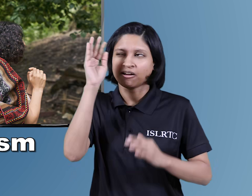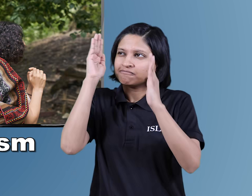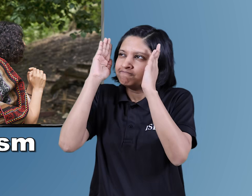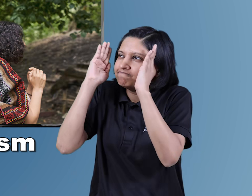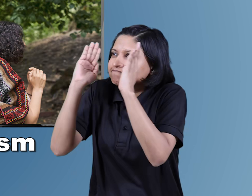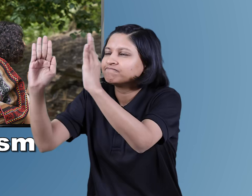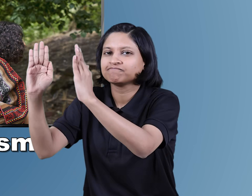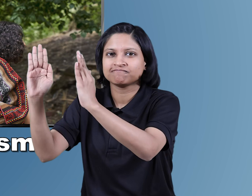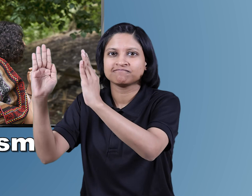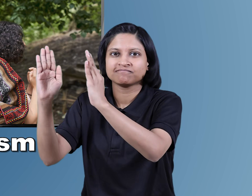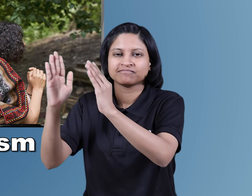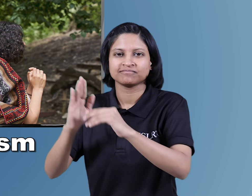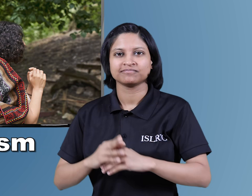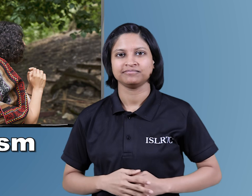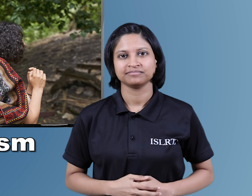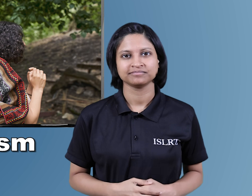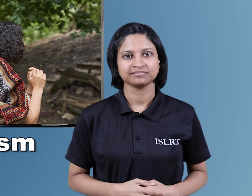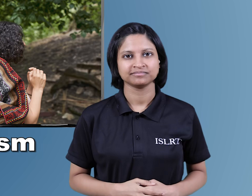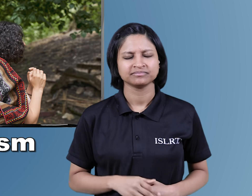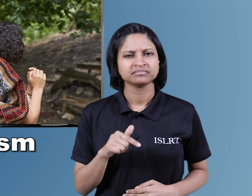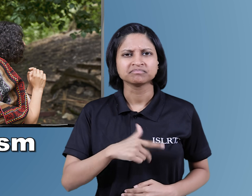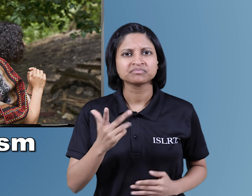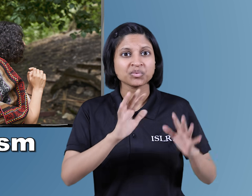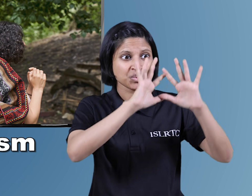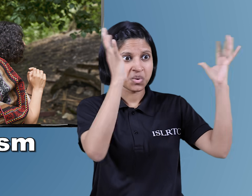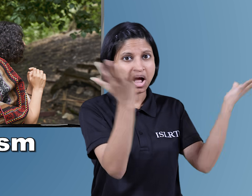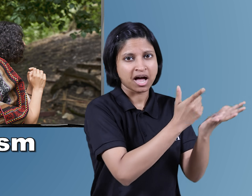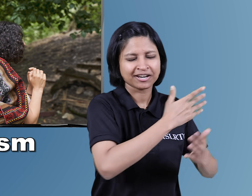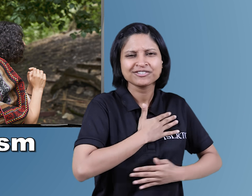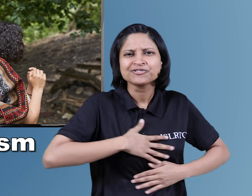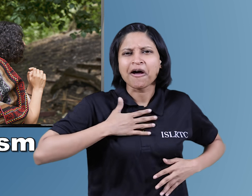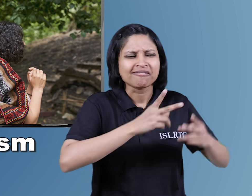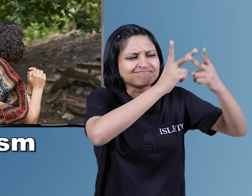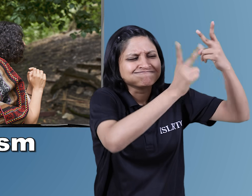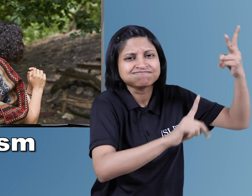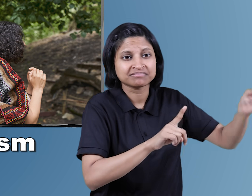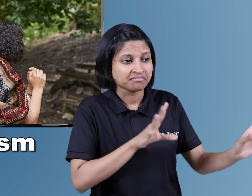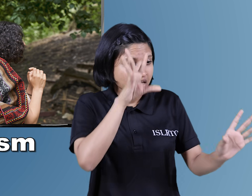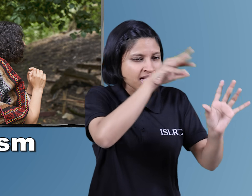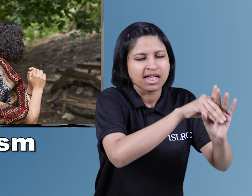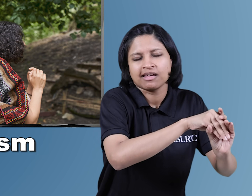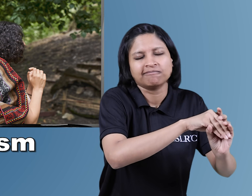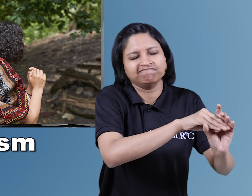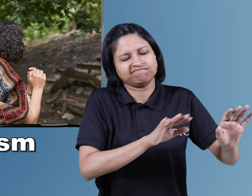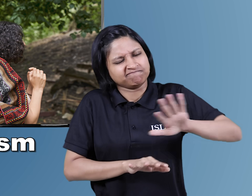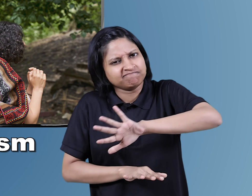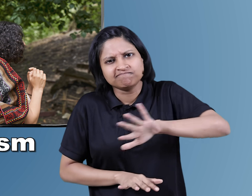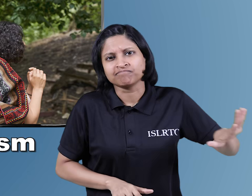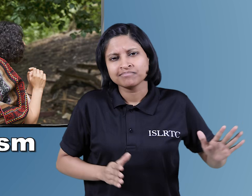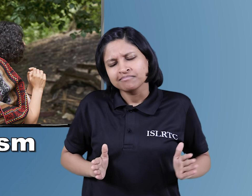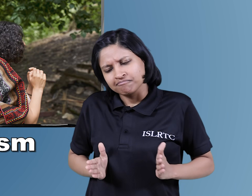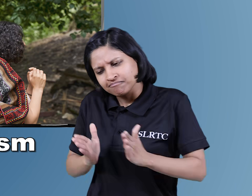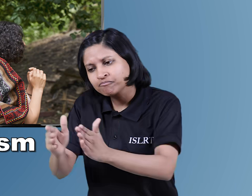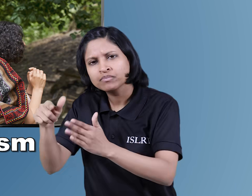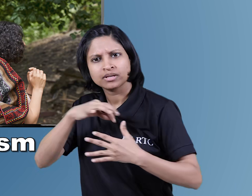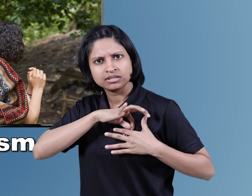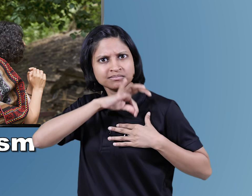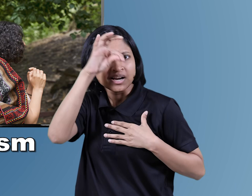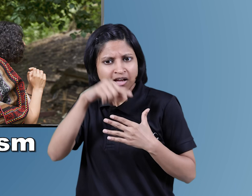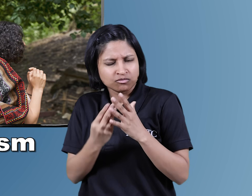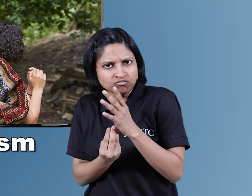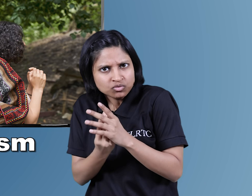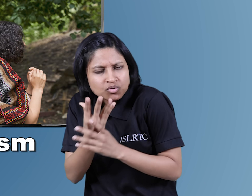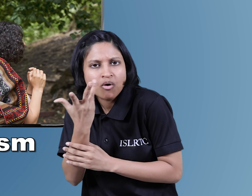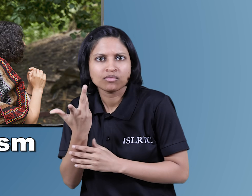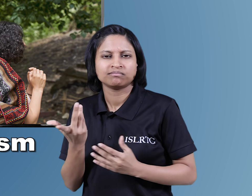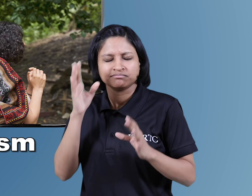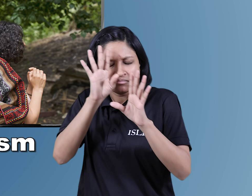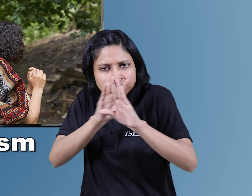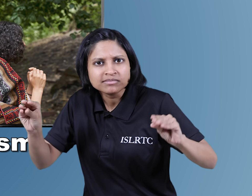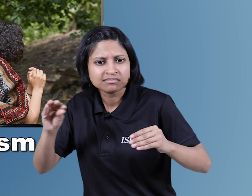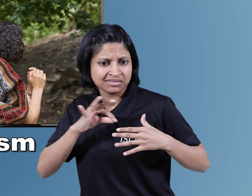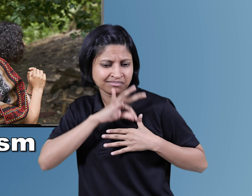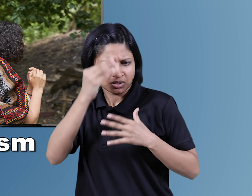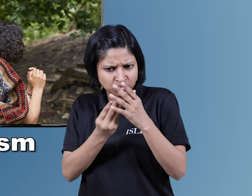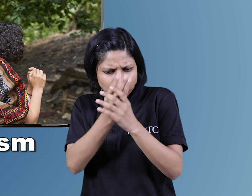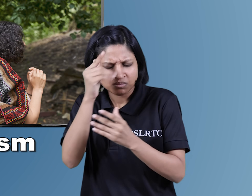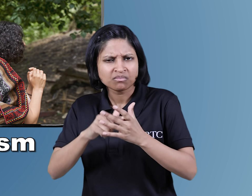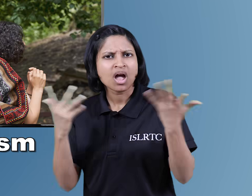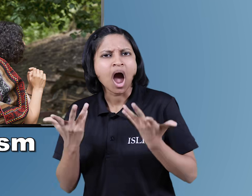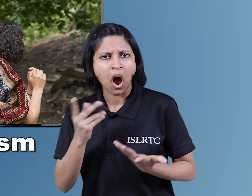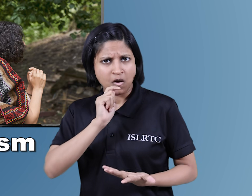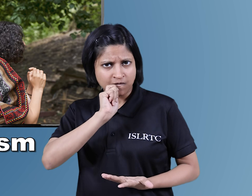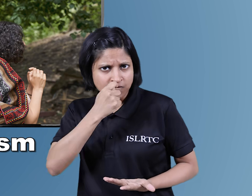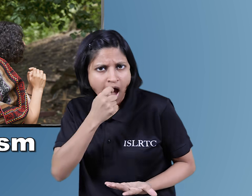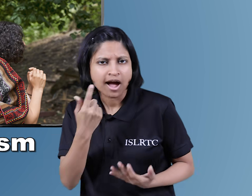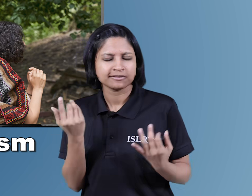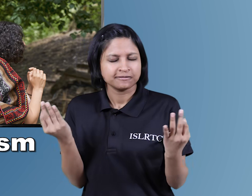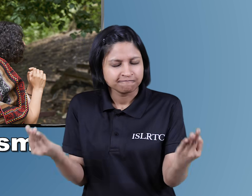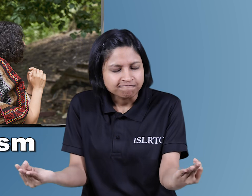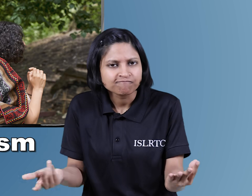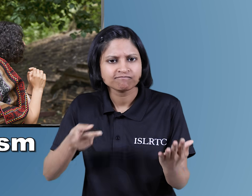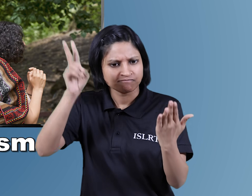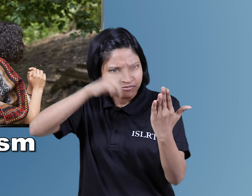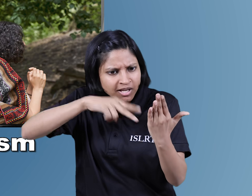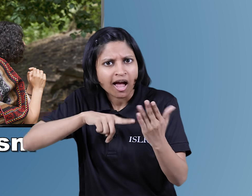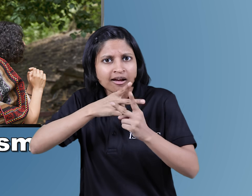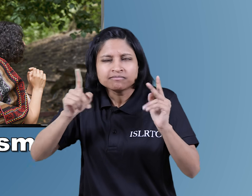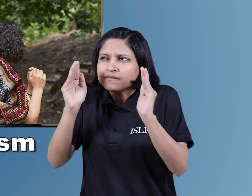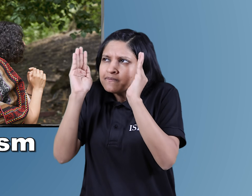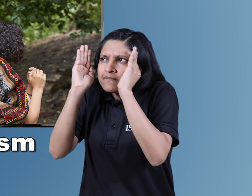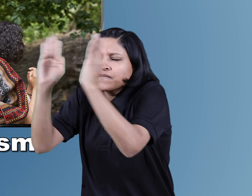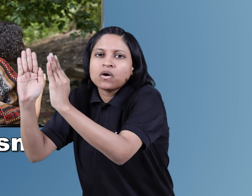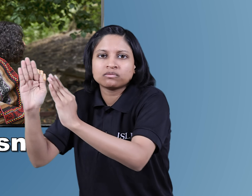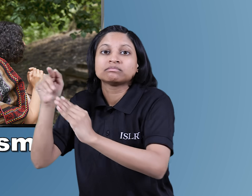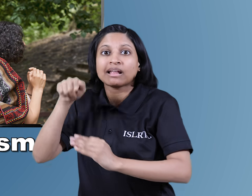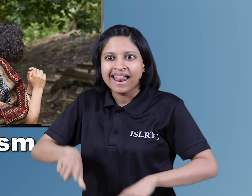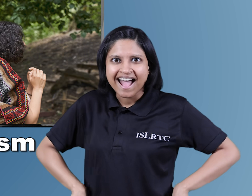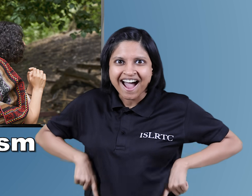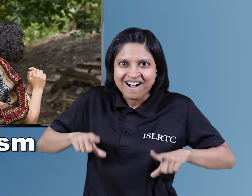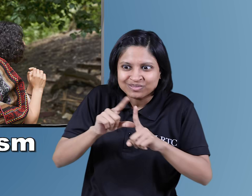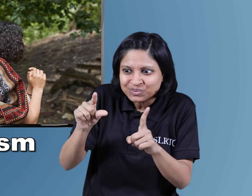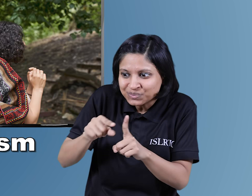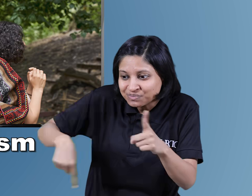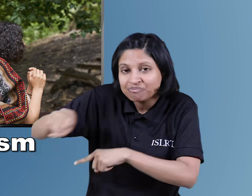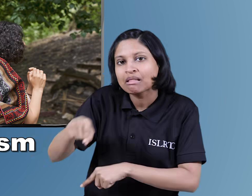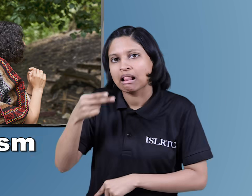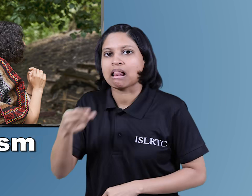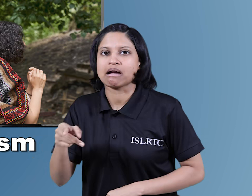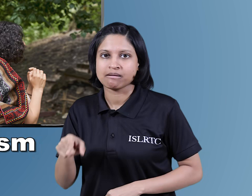Asceticism Not indulging in worldly things but leading a lifestyle focused on spiritual growth through fasting, meditation, reading and other practices is known as asceticism.